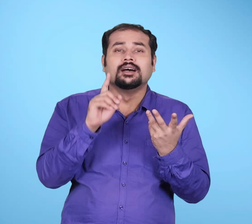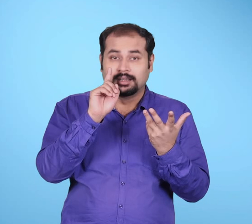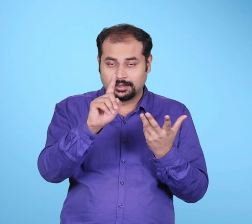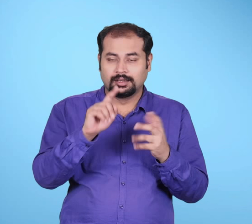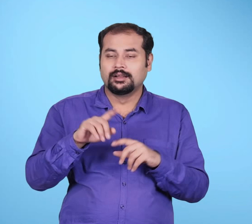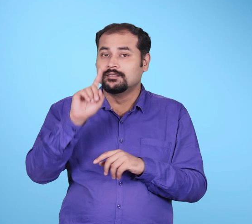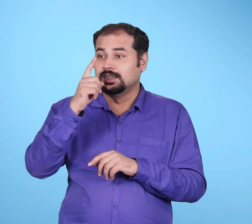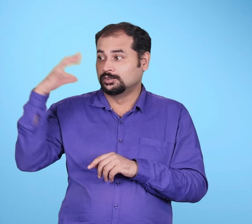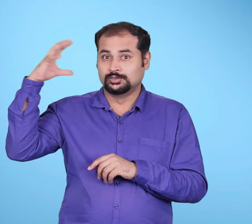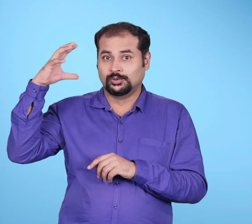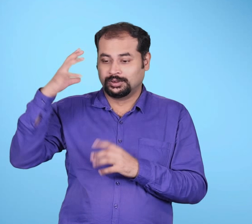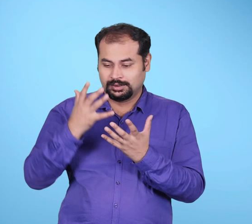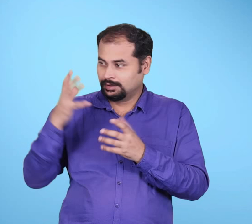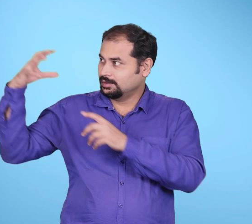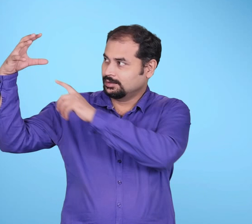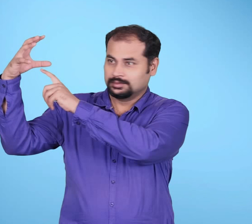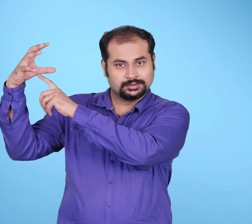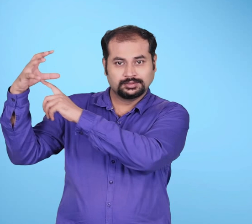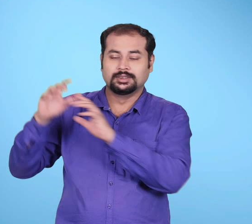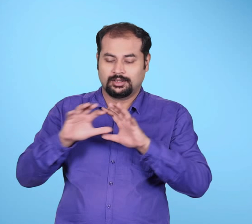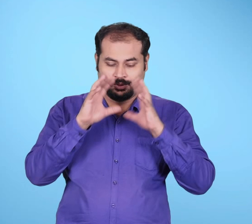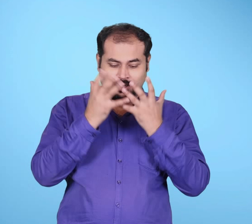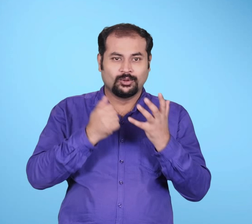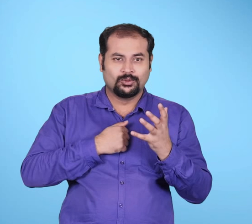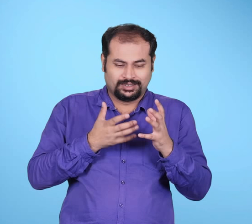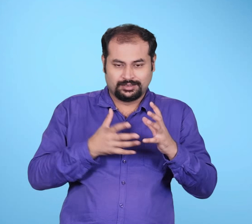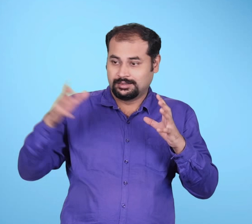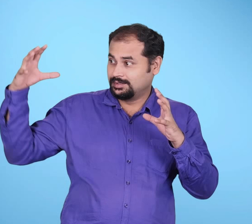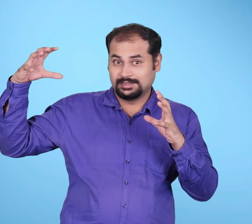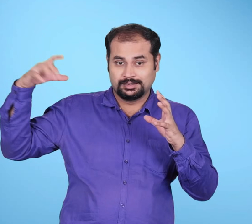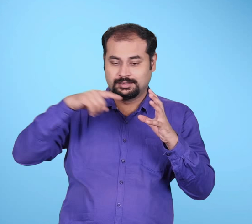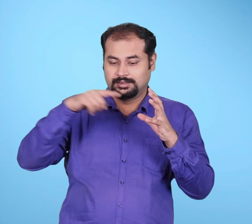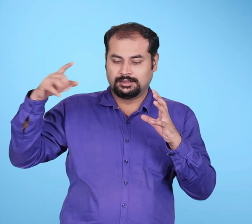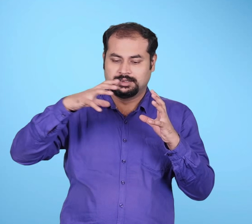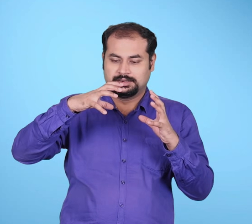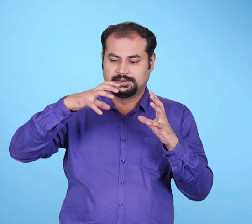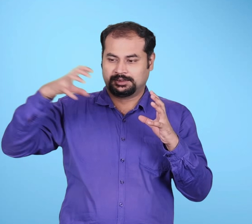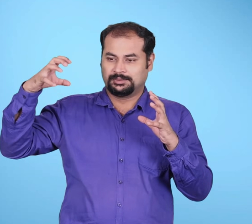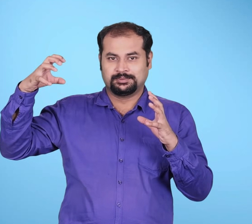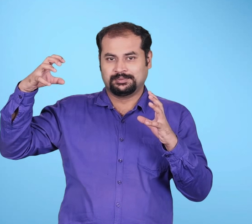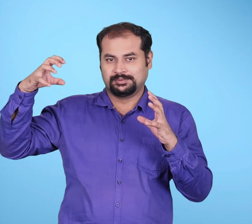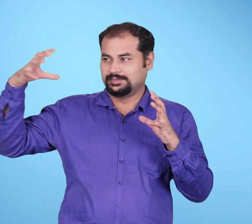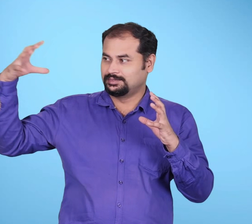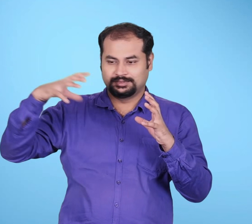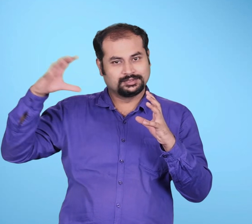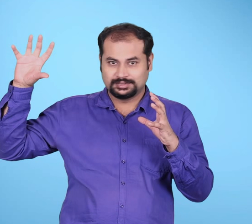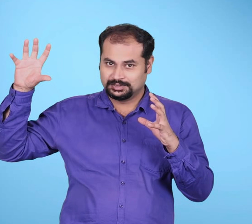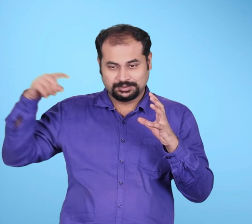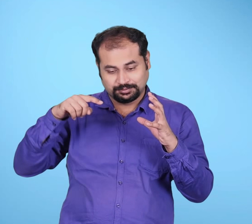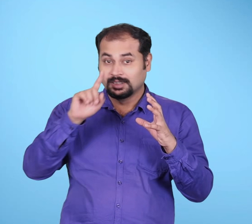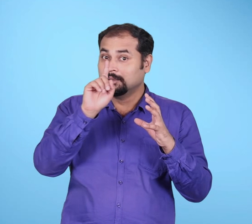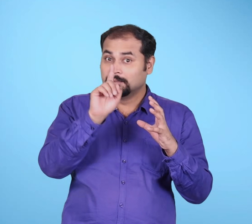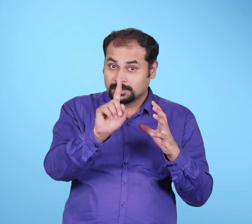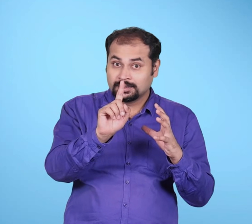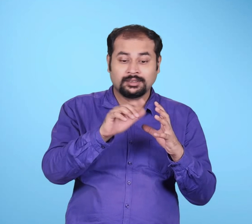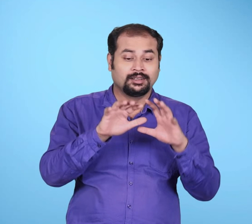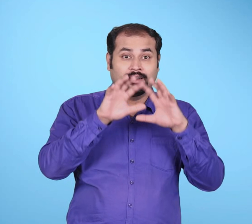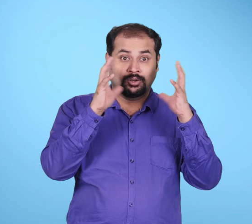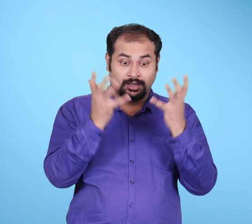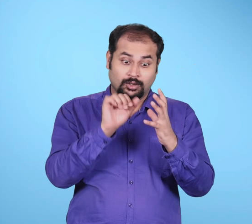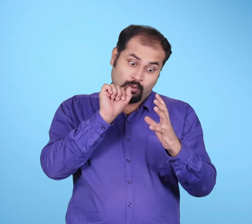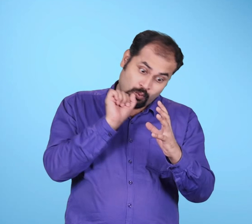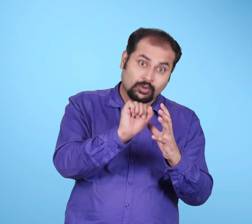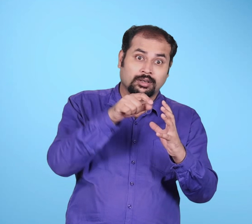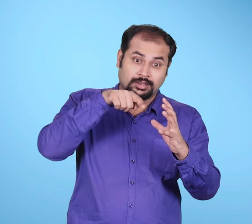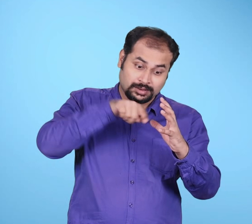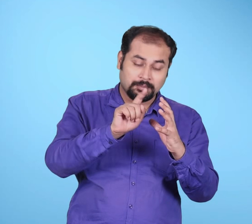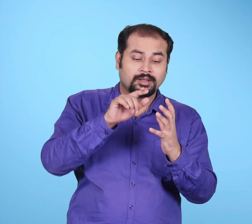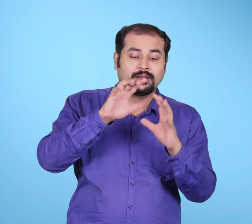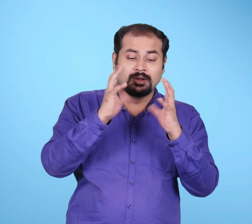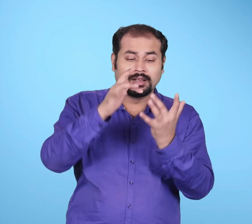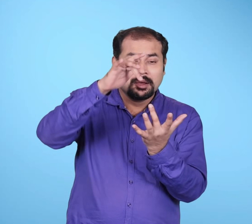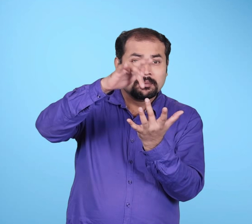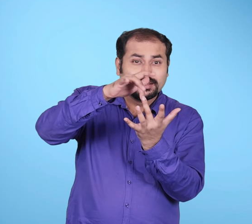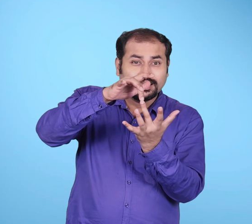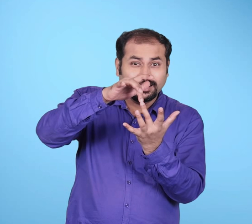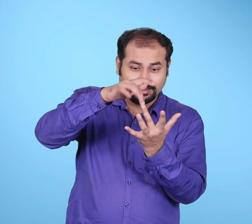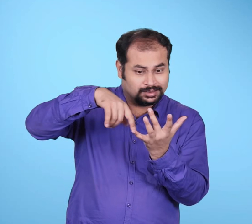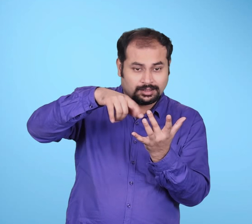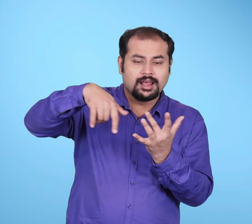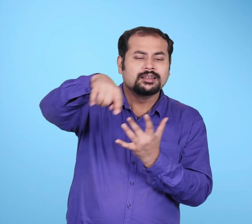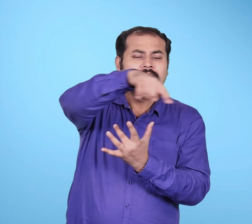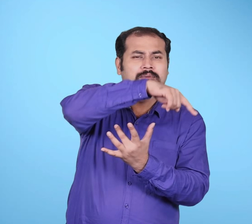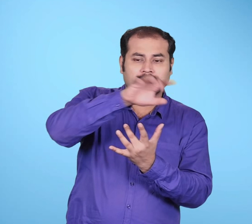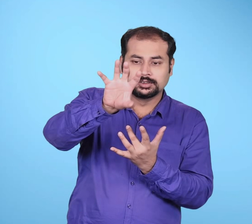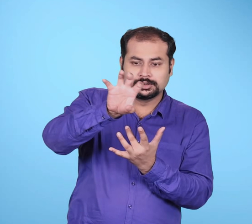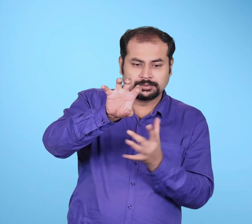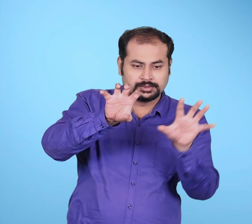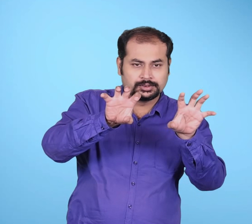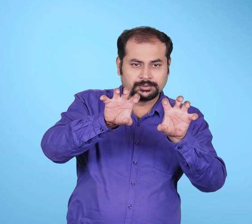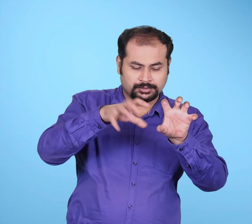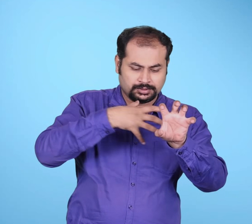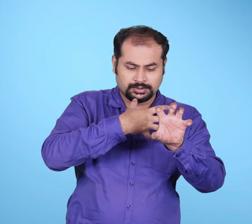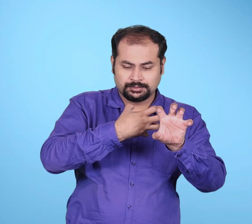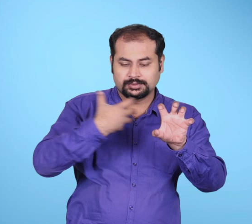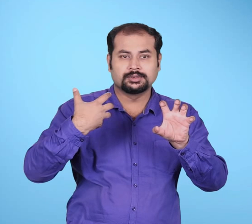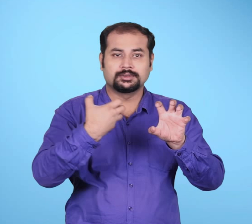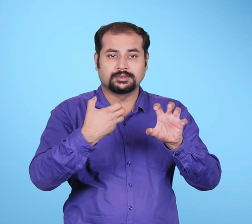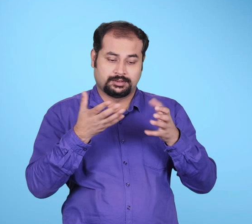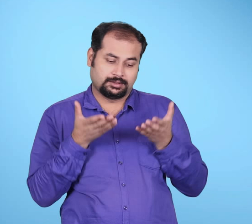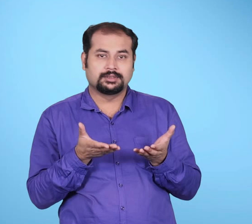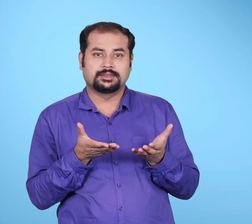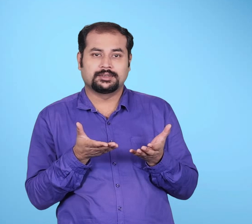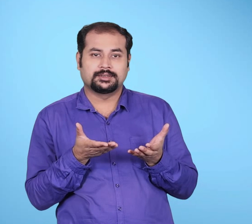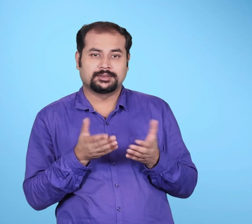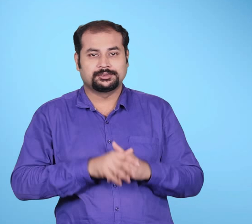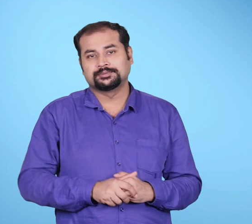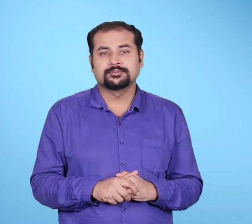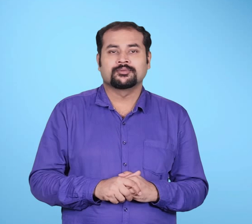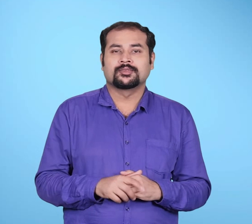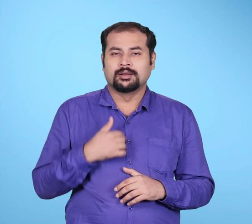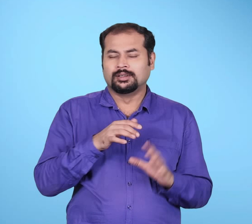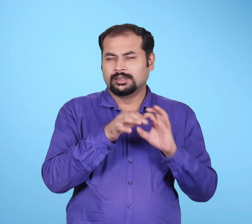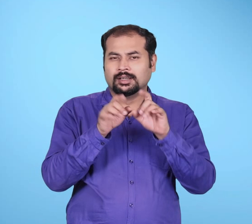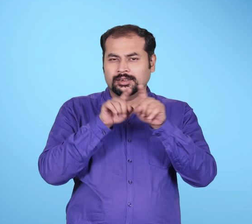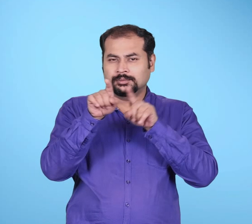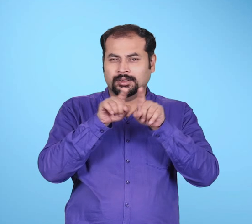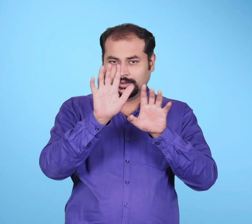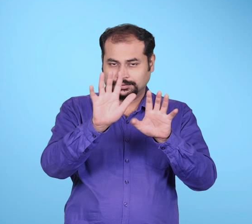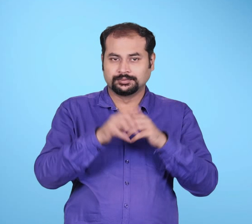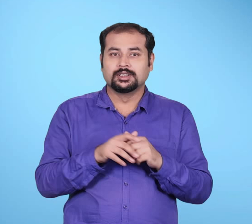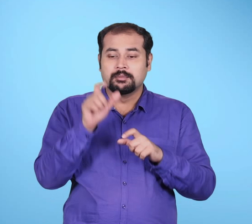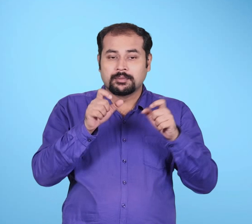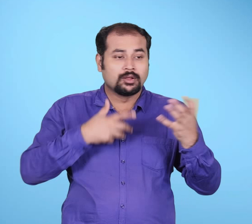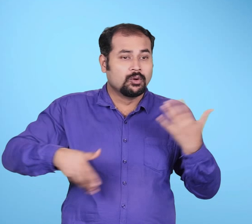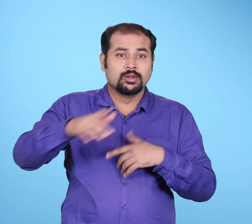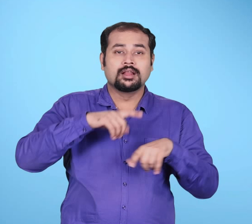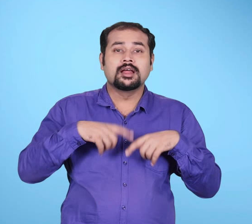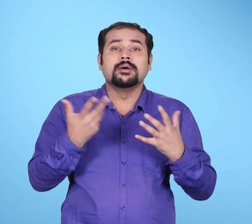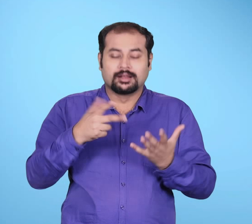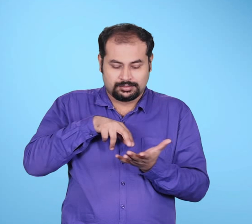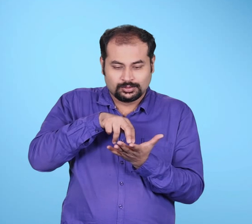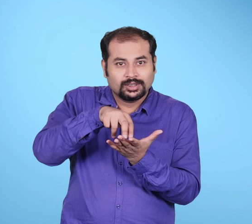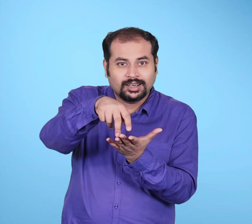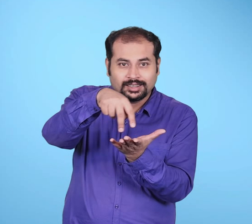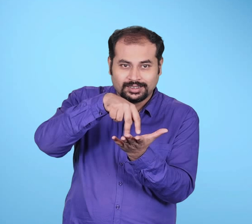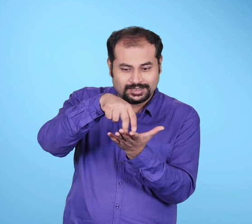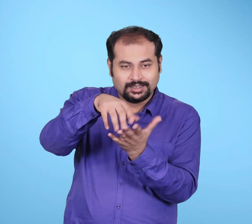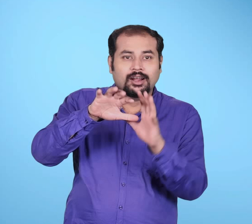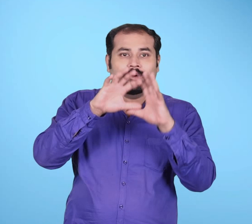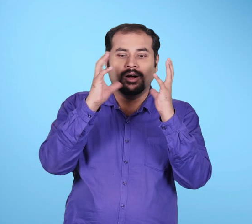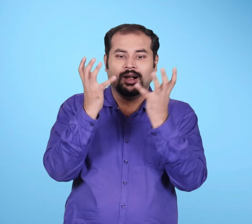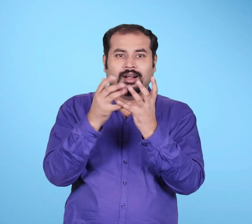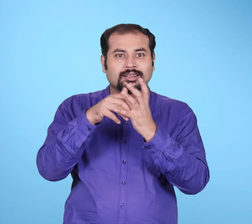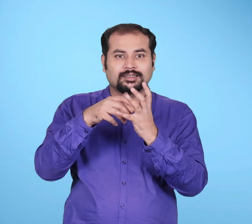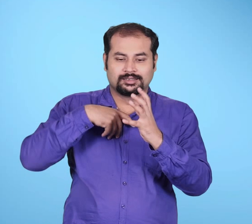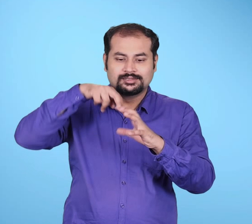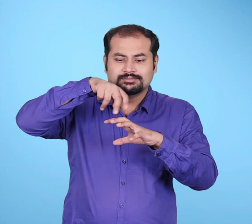the sun and the earth. It is the force by which a body draws or attracts another body towards its centre. For example, we are able to walk on earth due to its